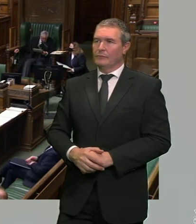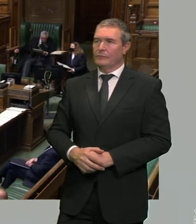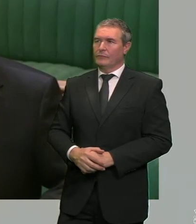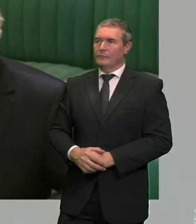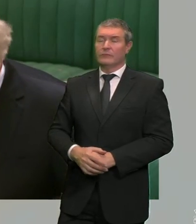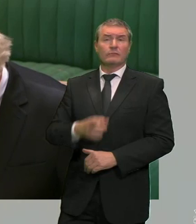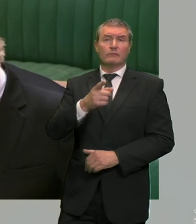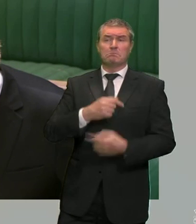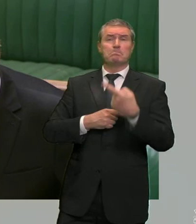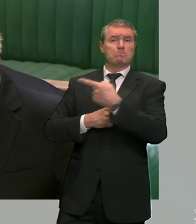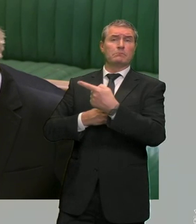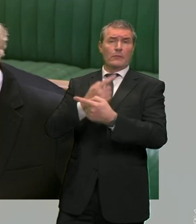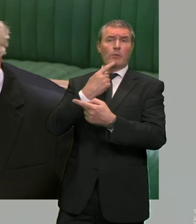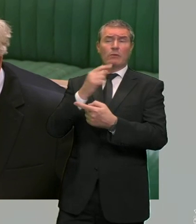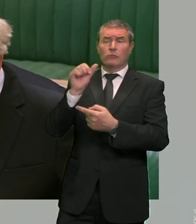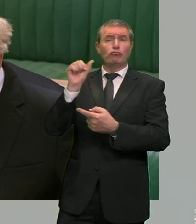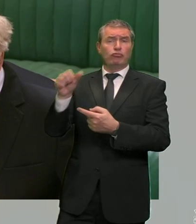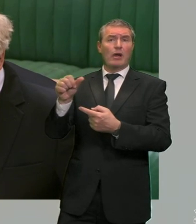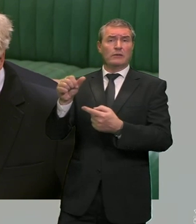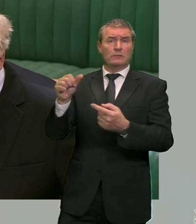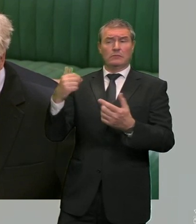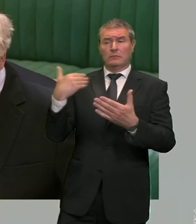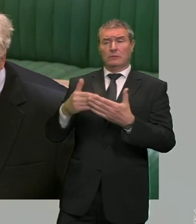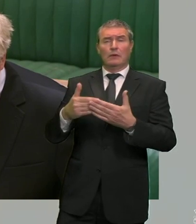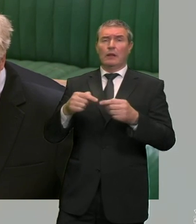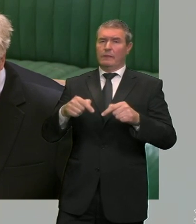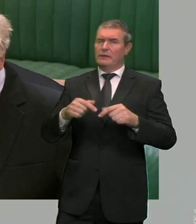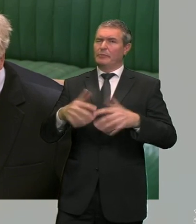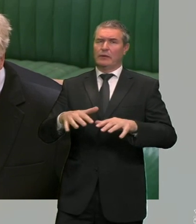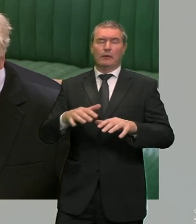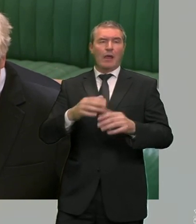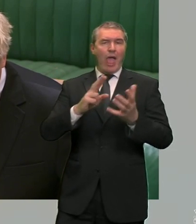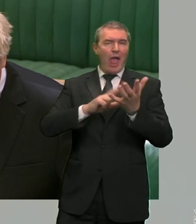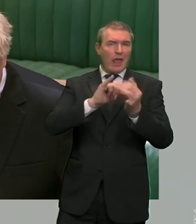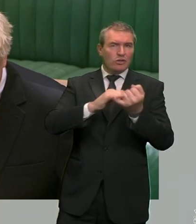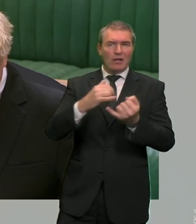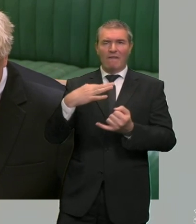My honourable Friend is completely right. This has been a colossal team effort.